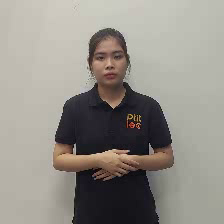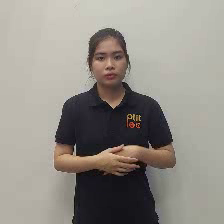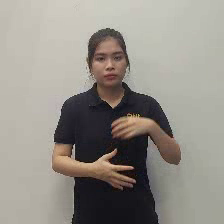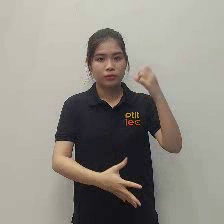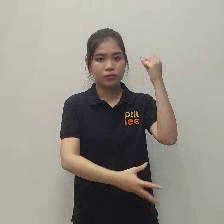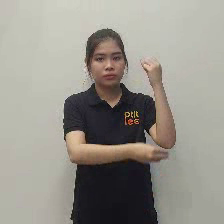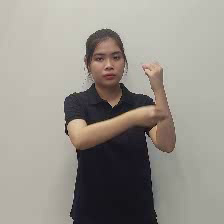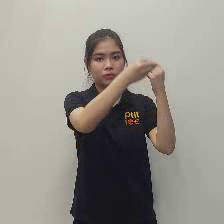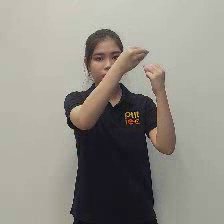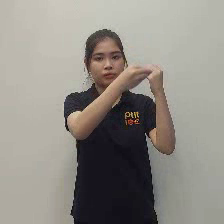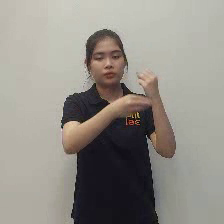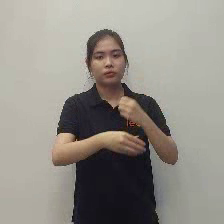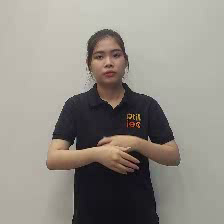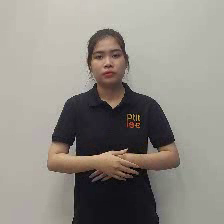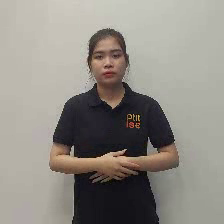Cứu